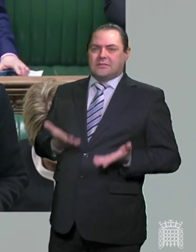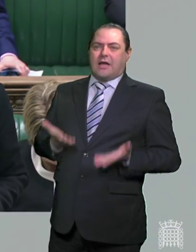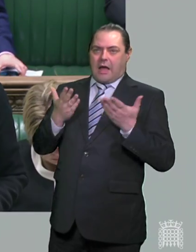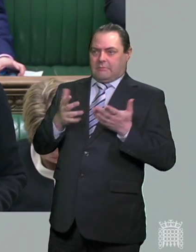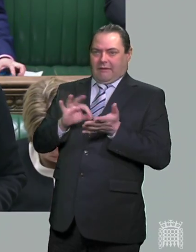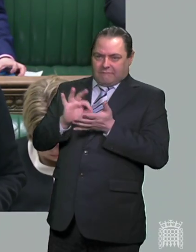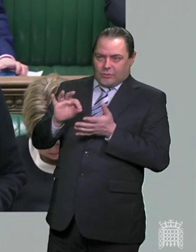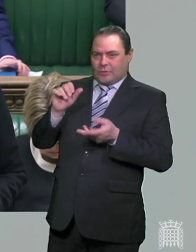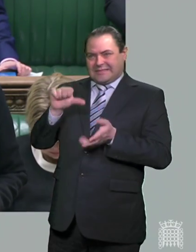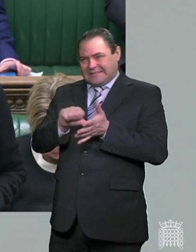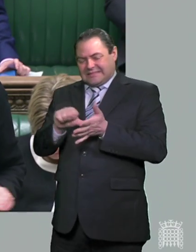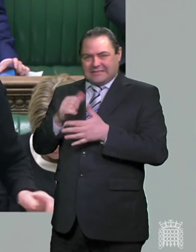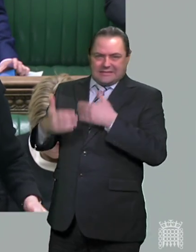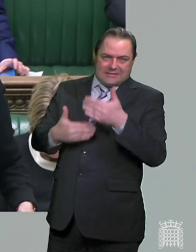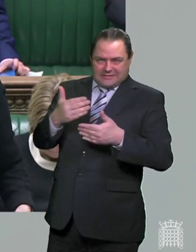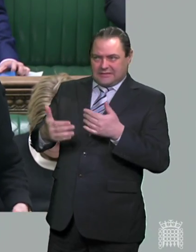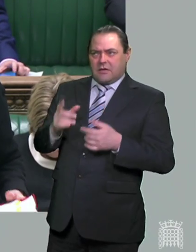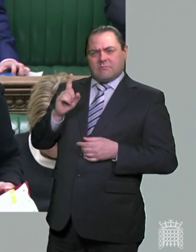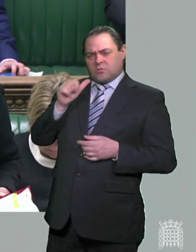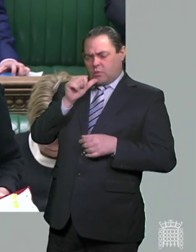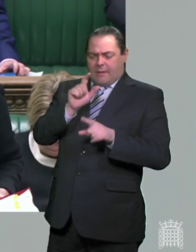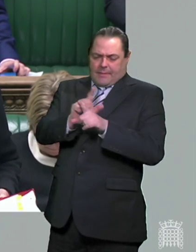As I have mentioned, we will be meeting and discussing it.